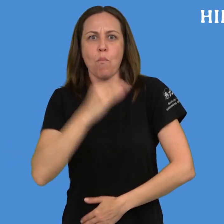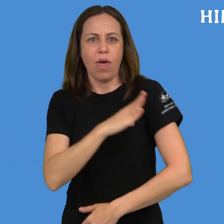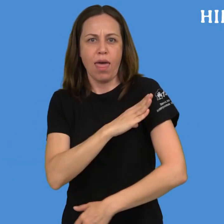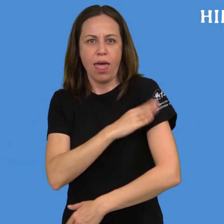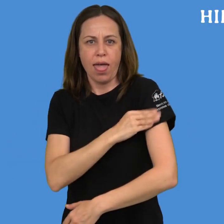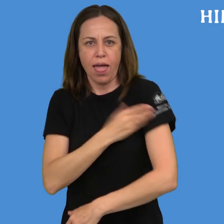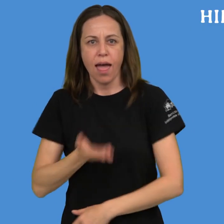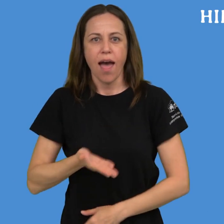tensión